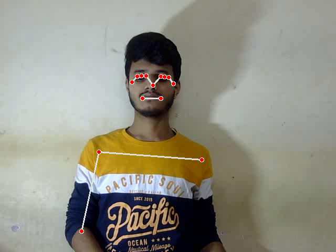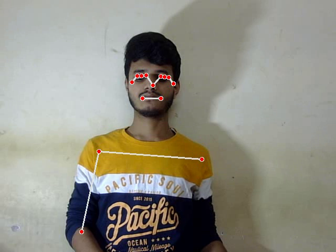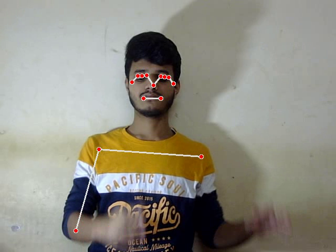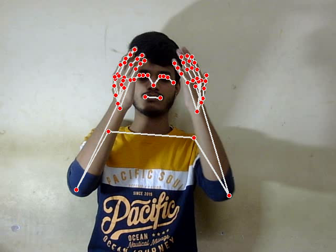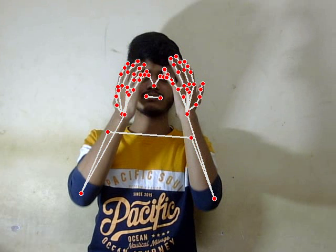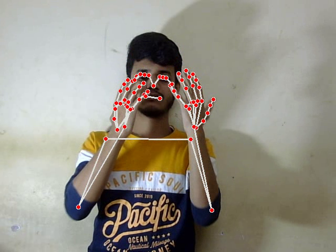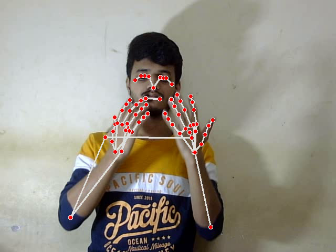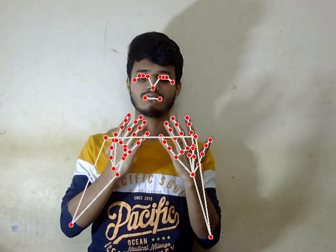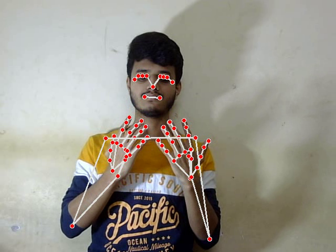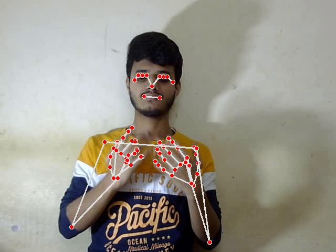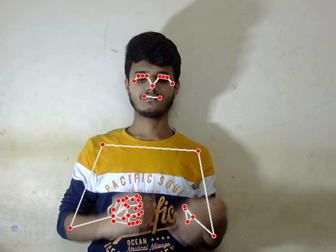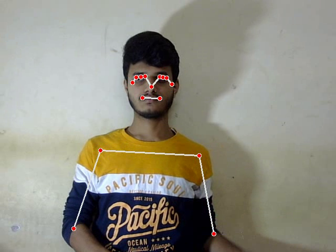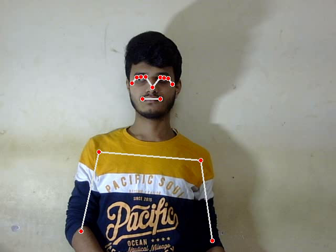sad